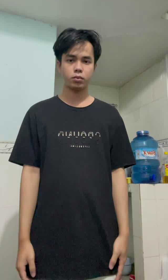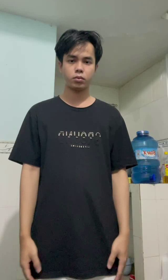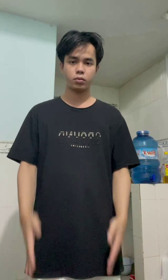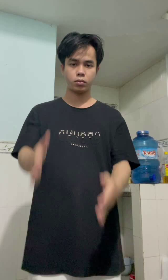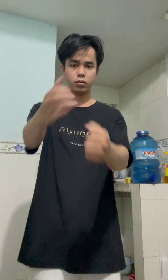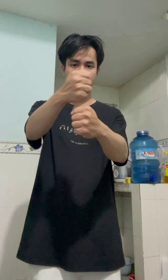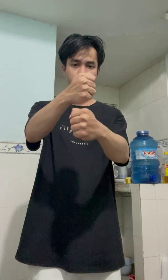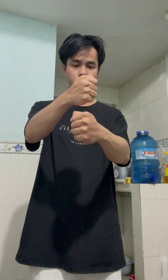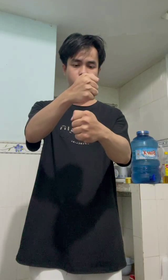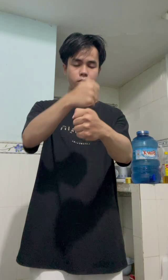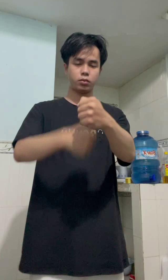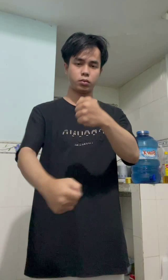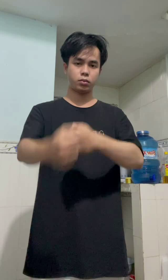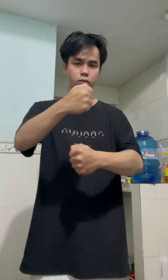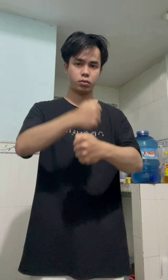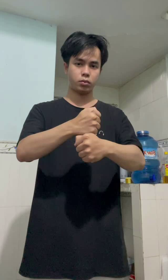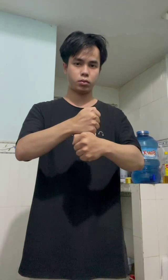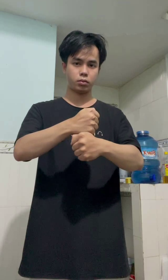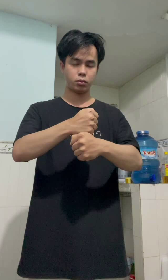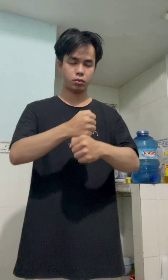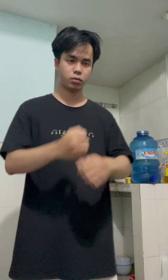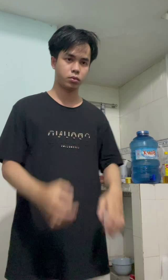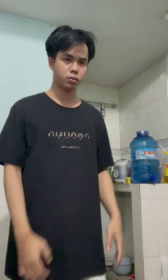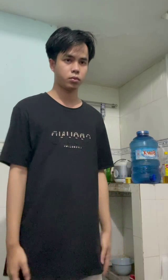nam